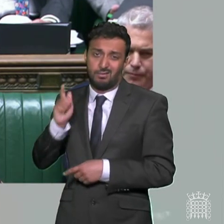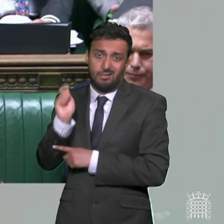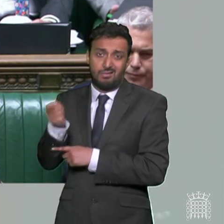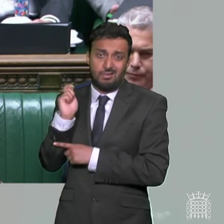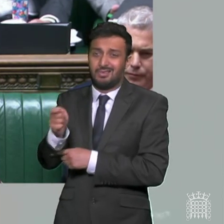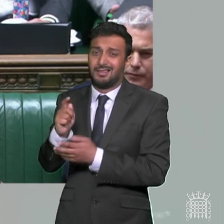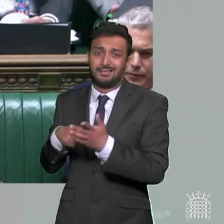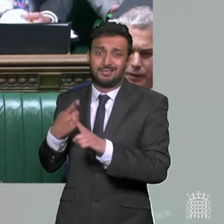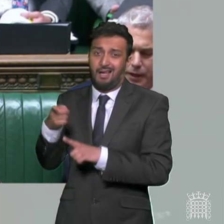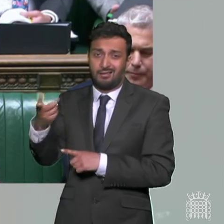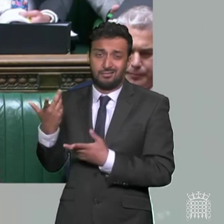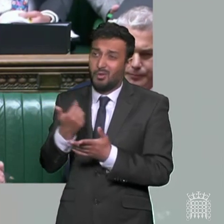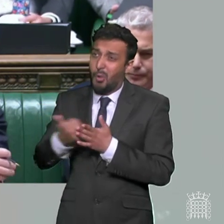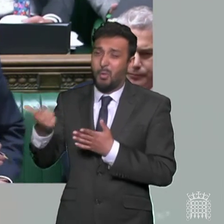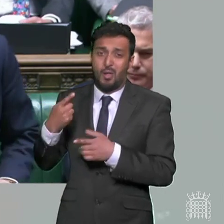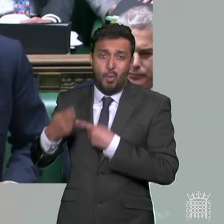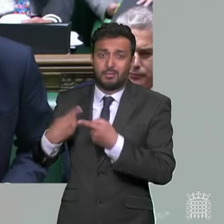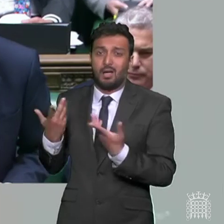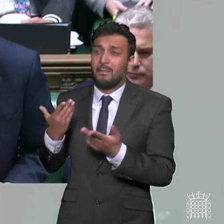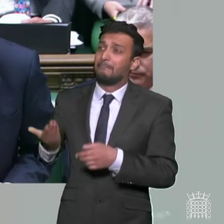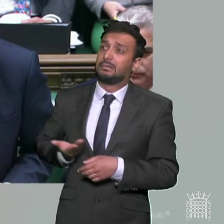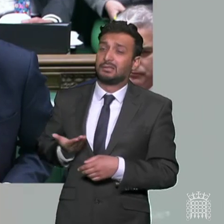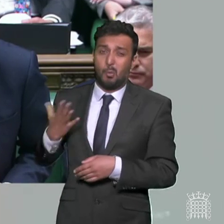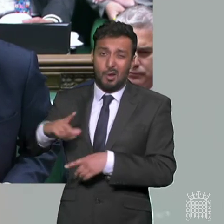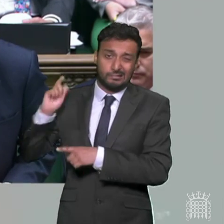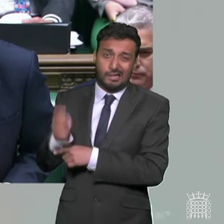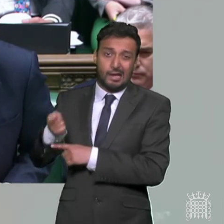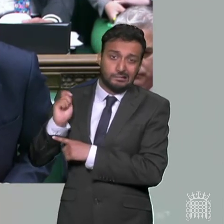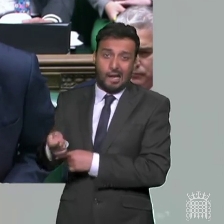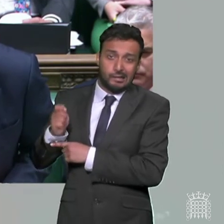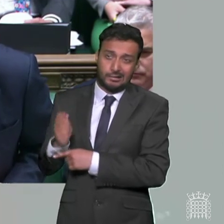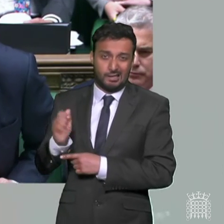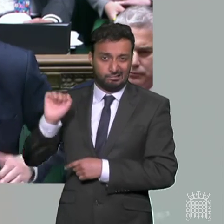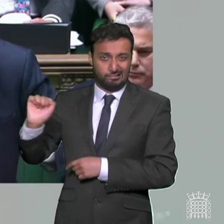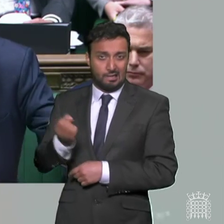Every day, the party wants to put up taxes on business. What we are doing is helping people.